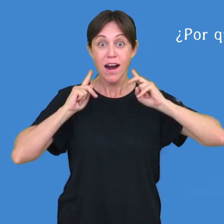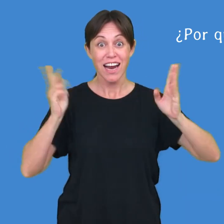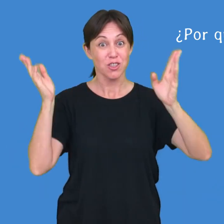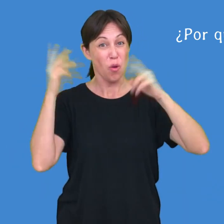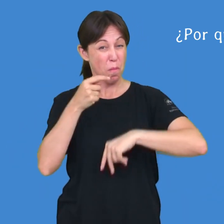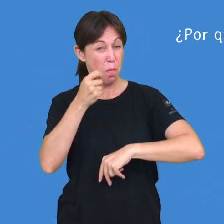haber no